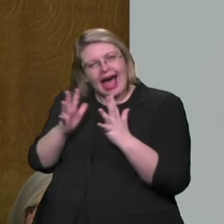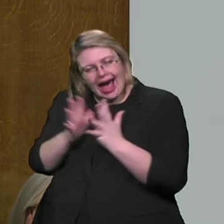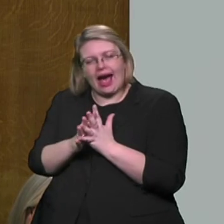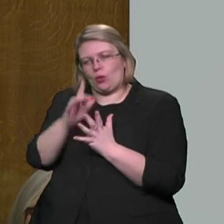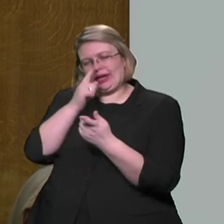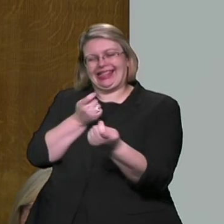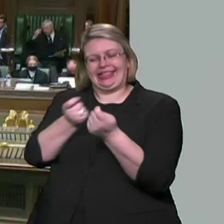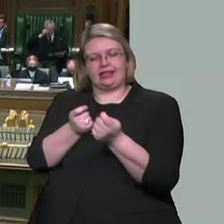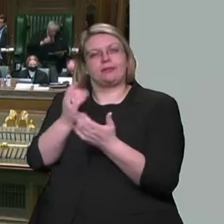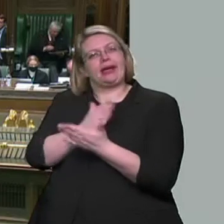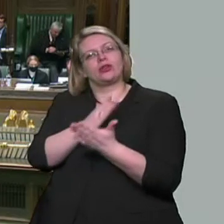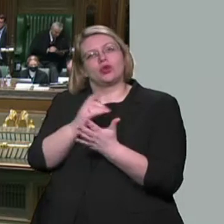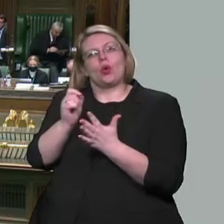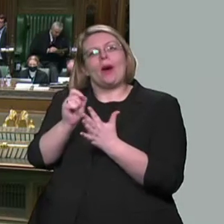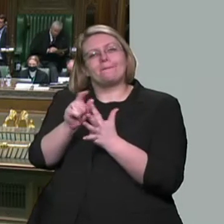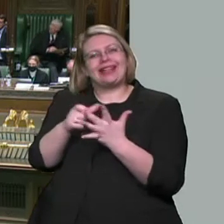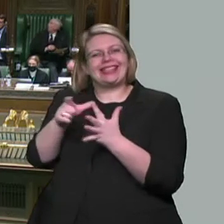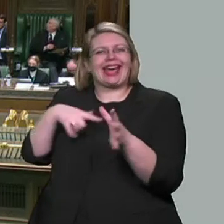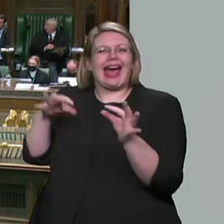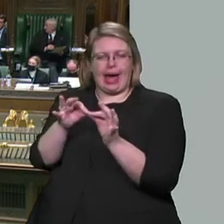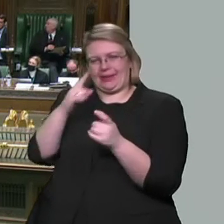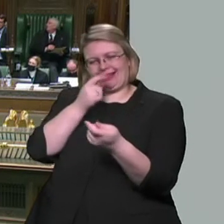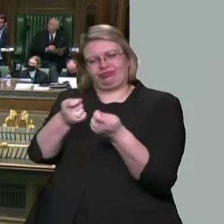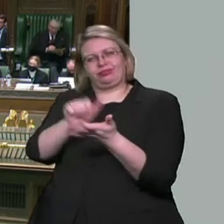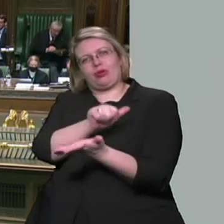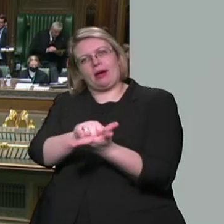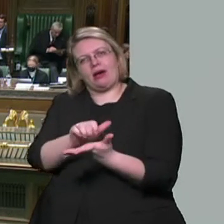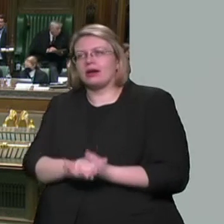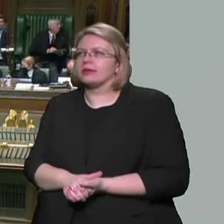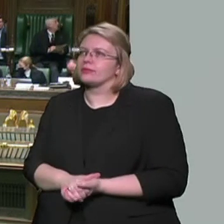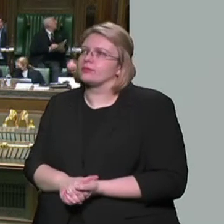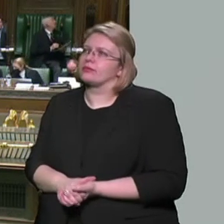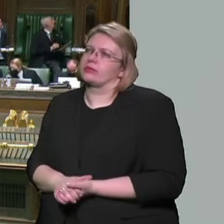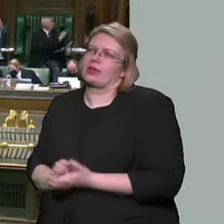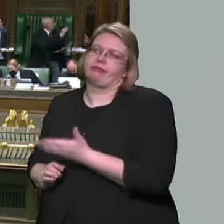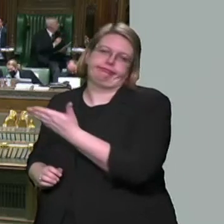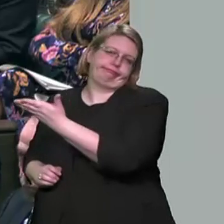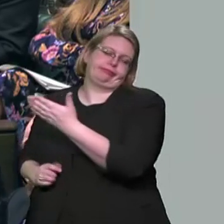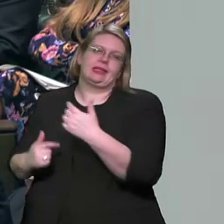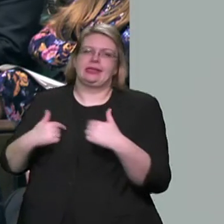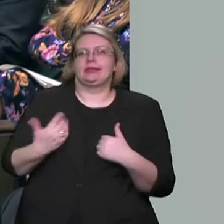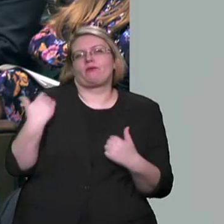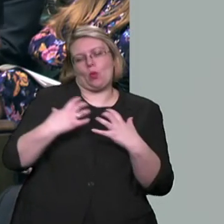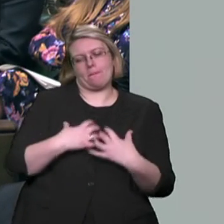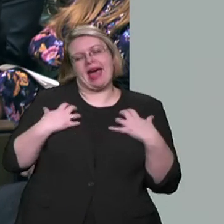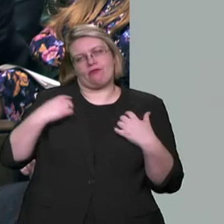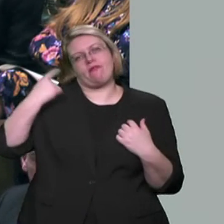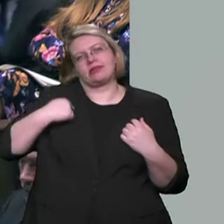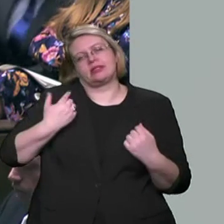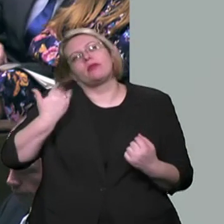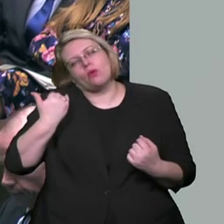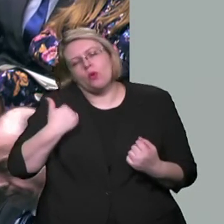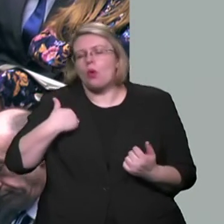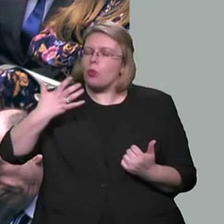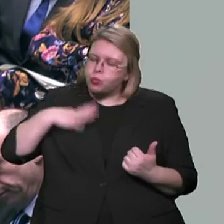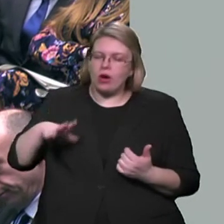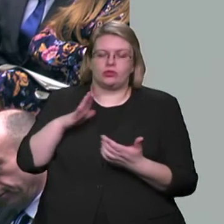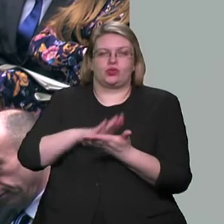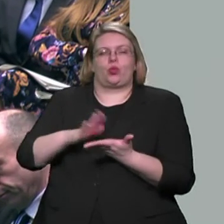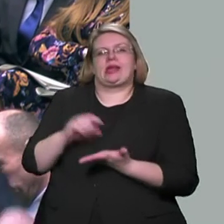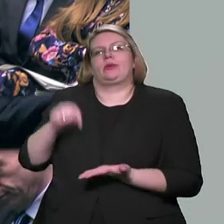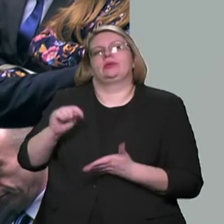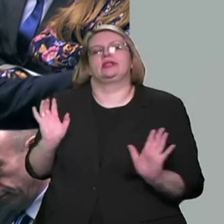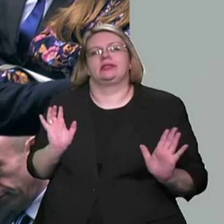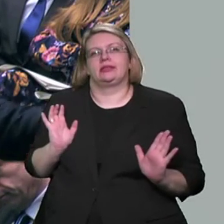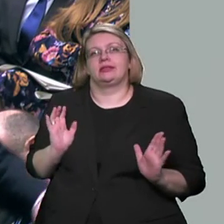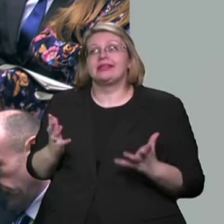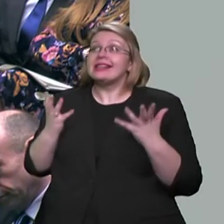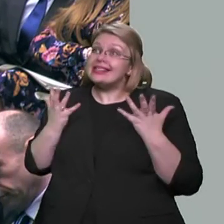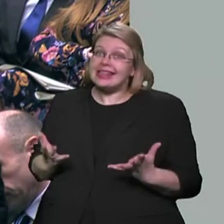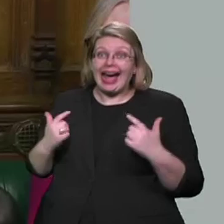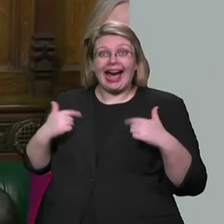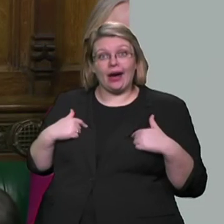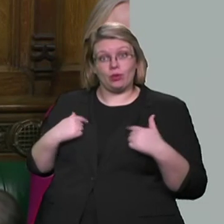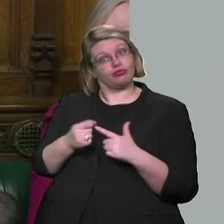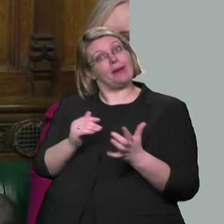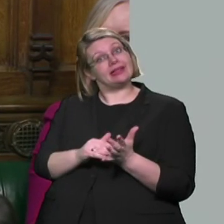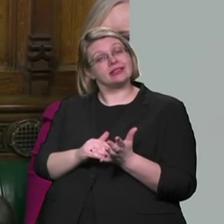When I was Mayor of London I always yearned to be in a position to put that through Parliament, and now I am.